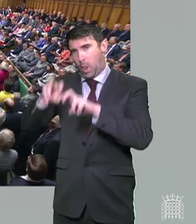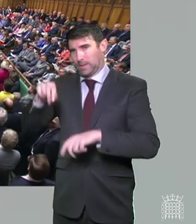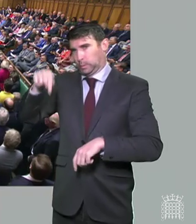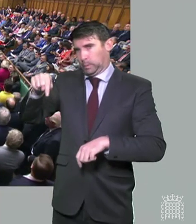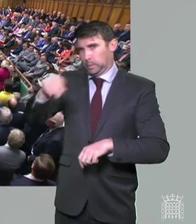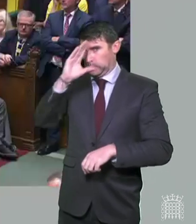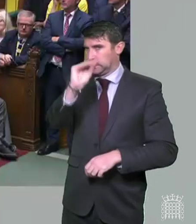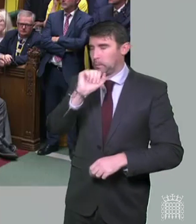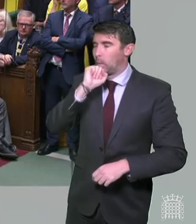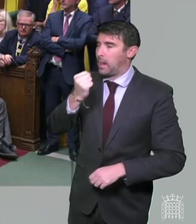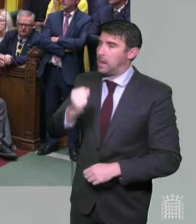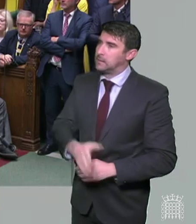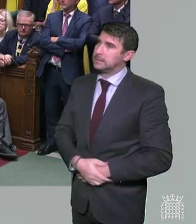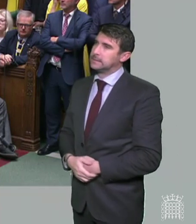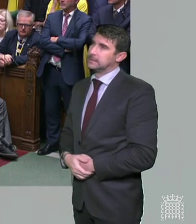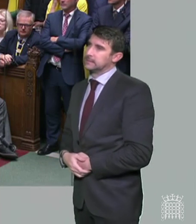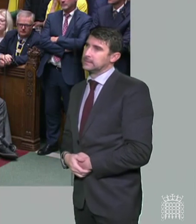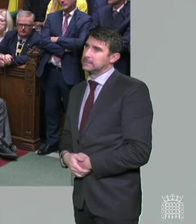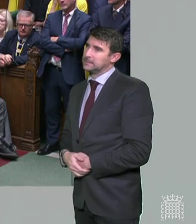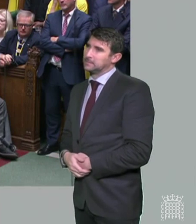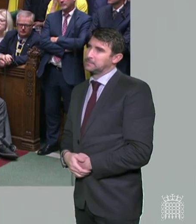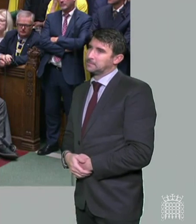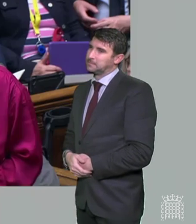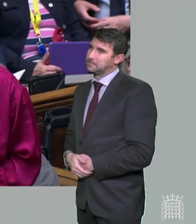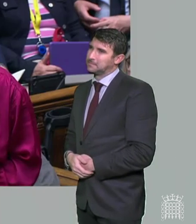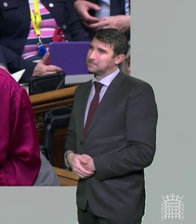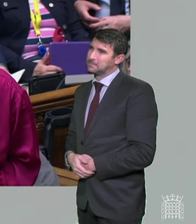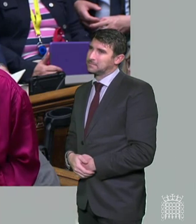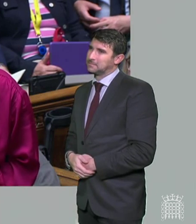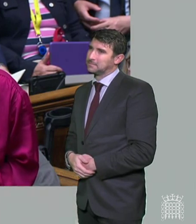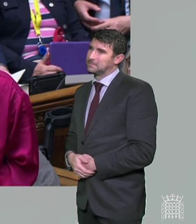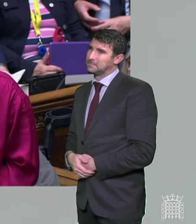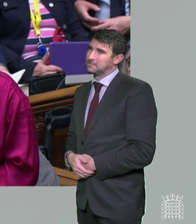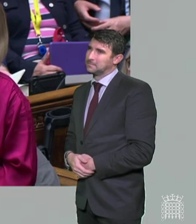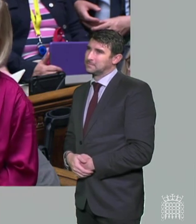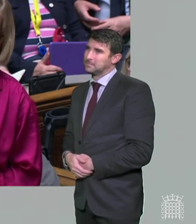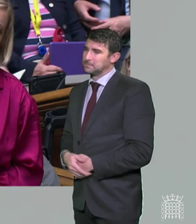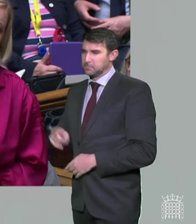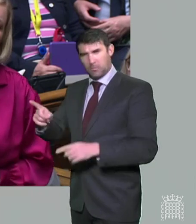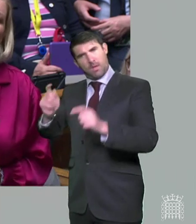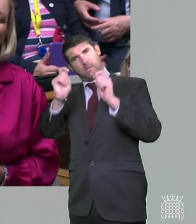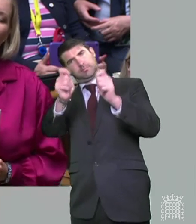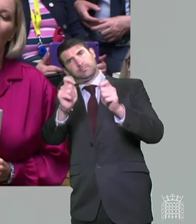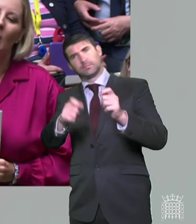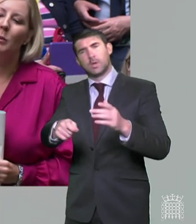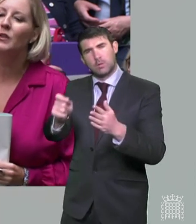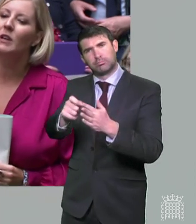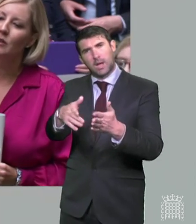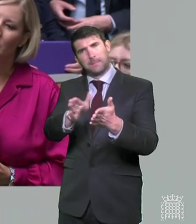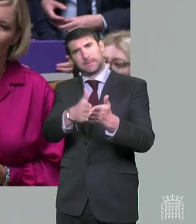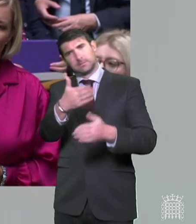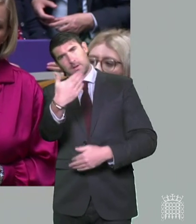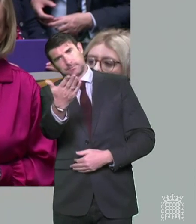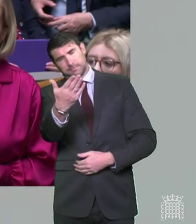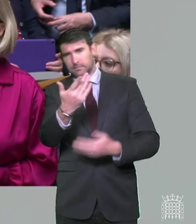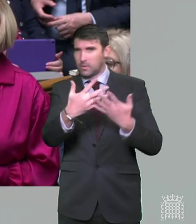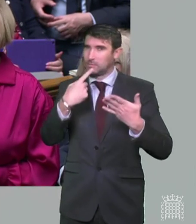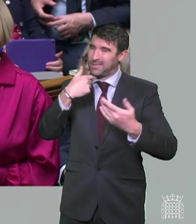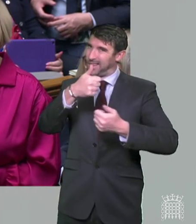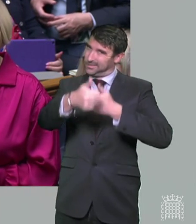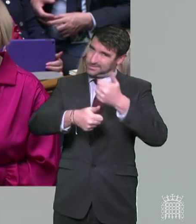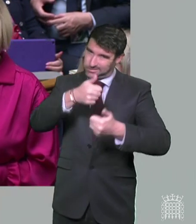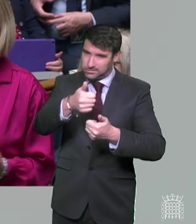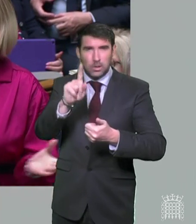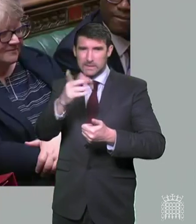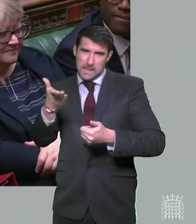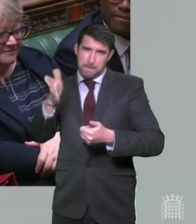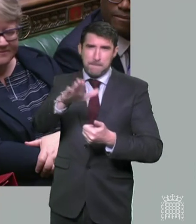According to the Prime Minister’s new Deputy Prime Minister, one of the things that qualified her most for being PM, and was one of her greatest achievements, was the reintroduction of beavers.